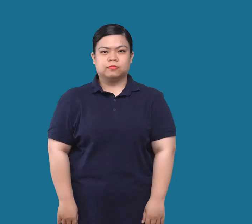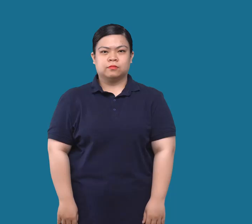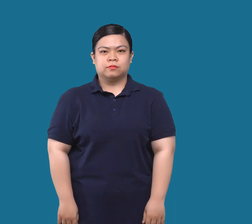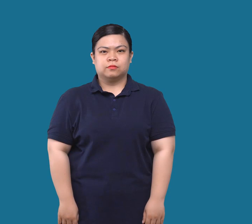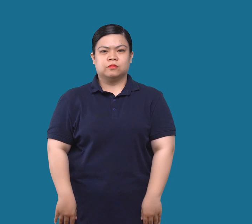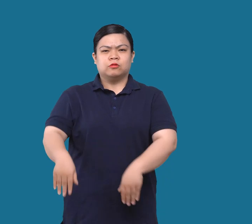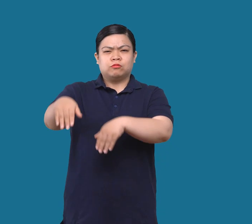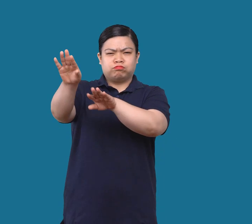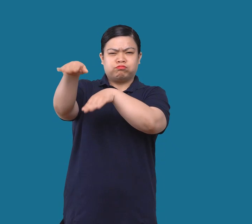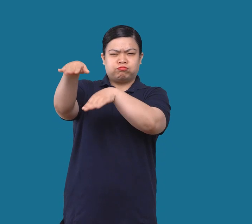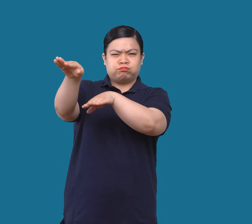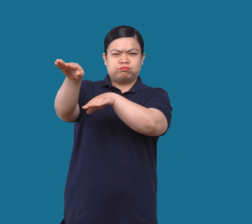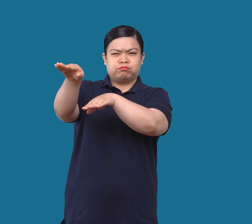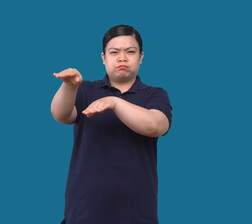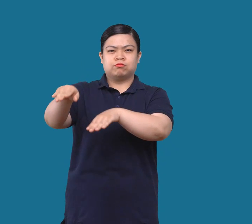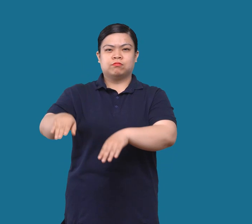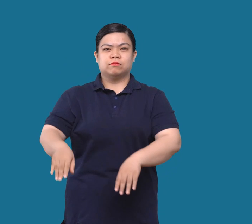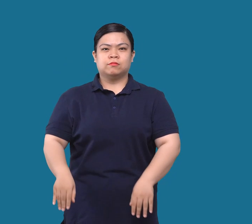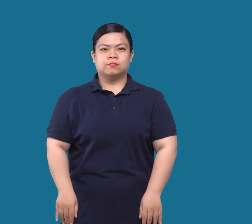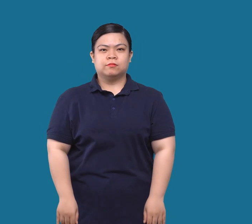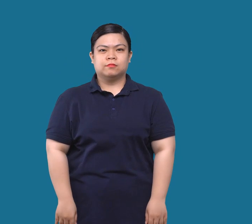phấp phới